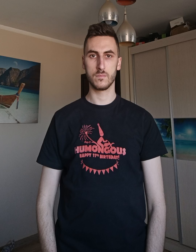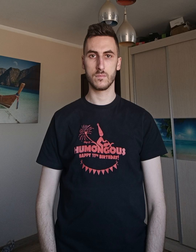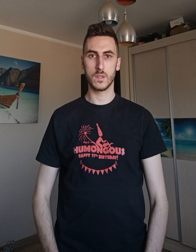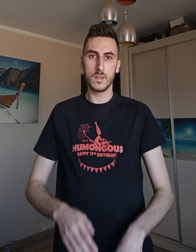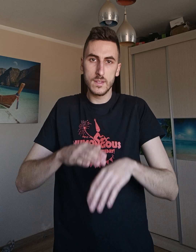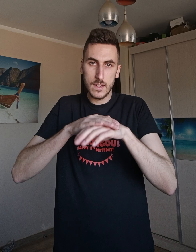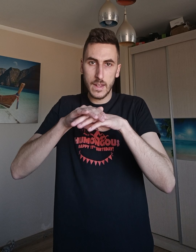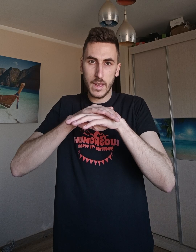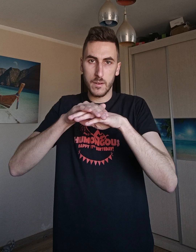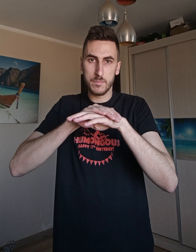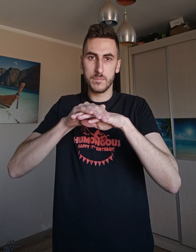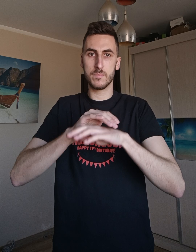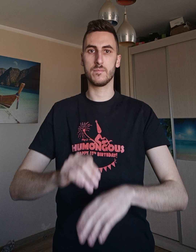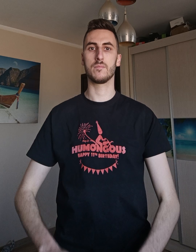סליחה